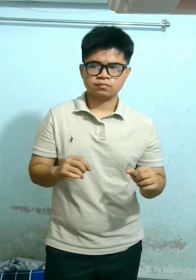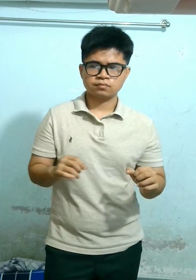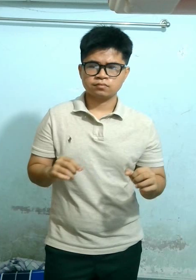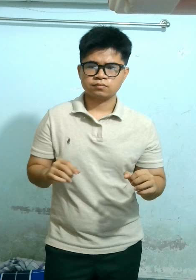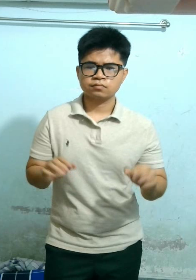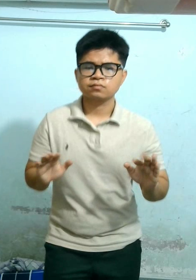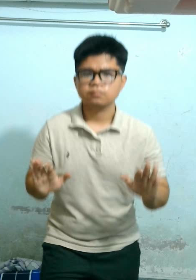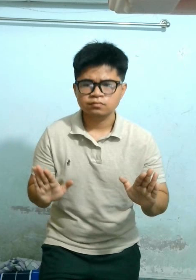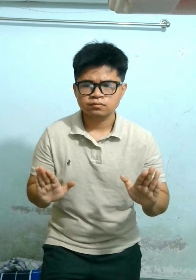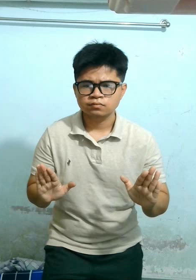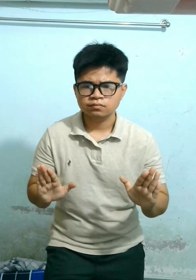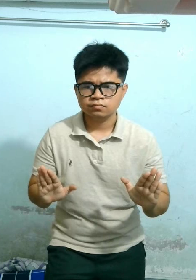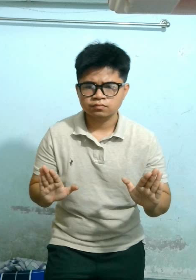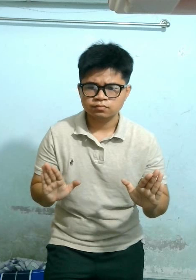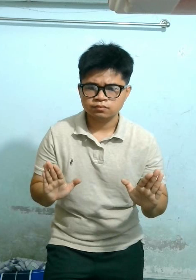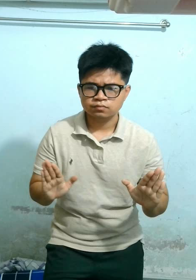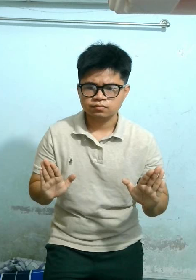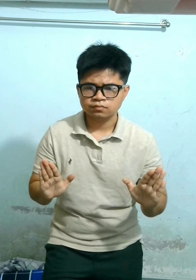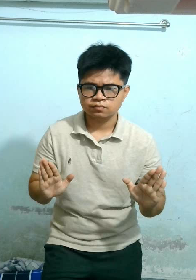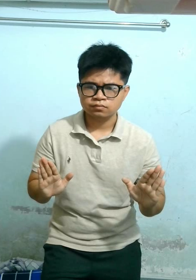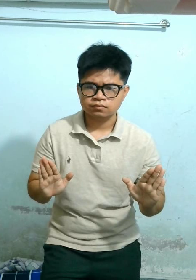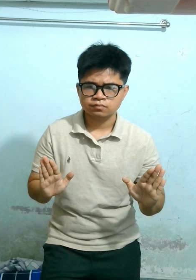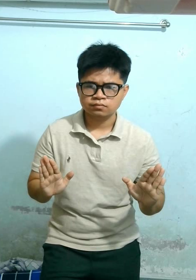dung lai